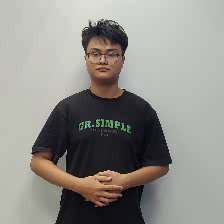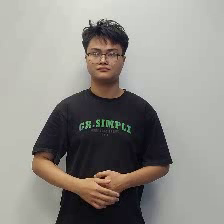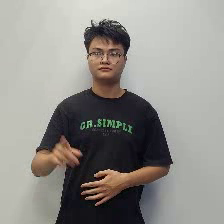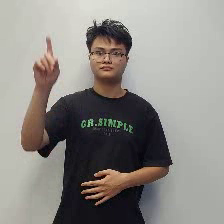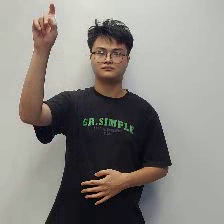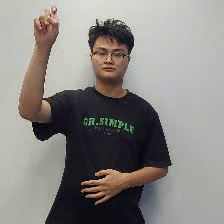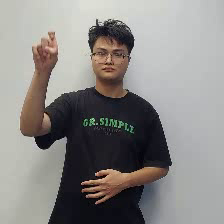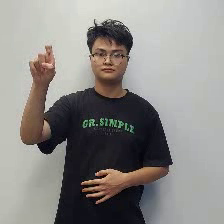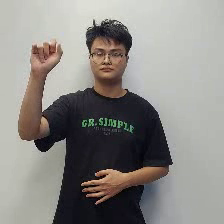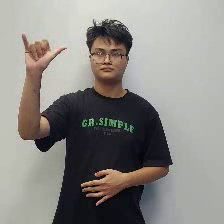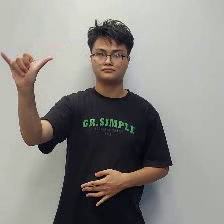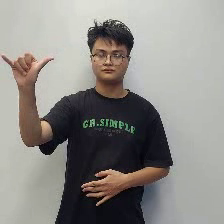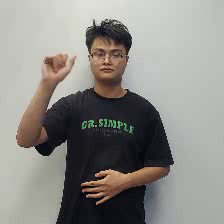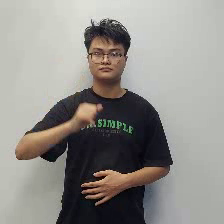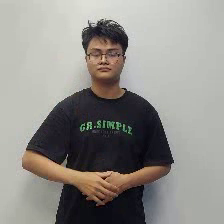Đồng ý